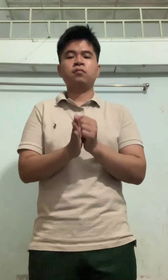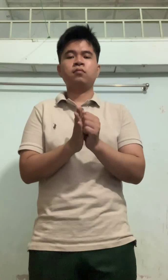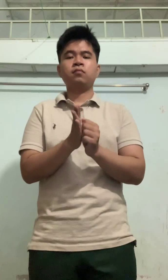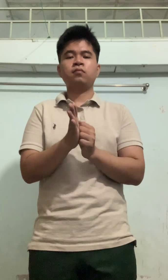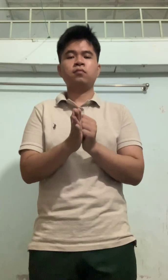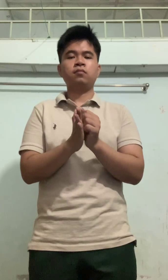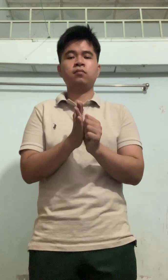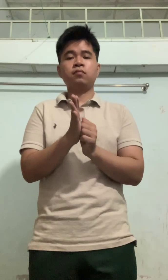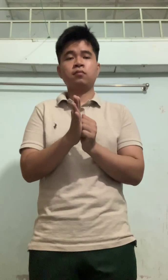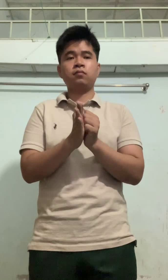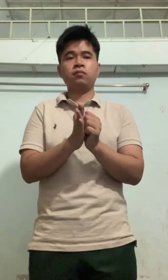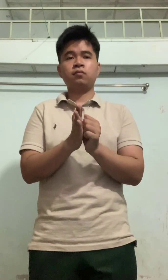thang